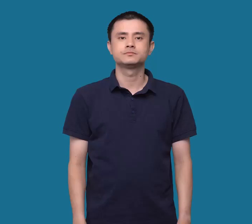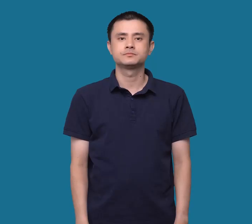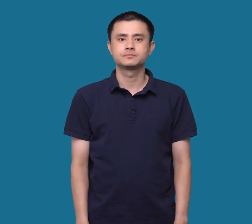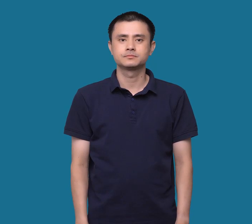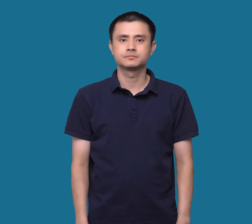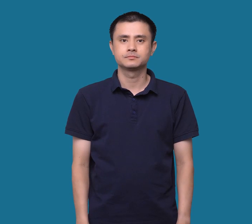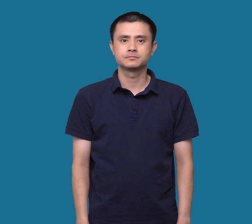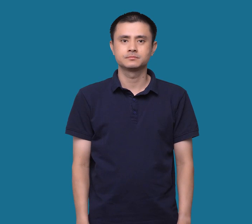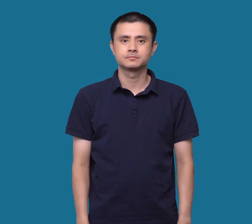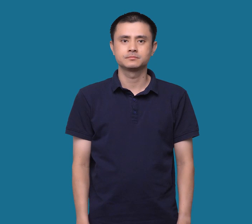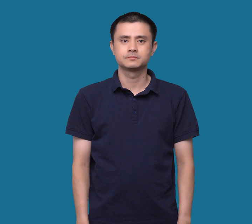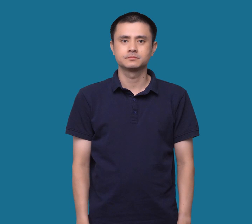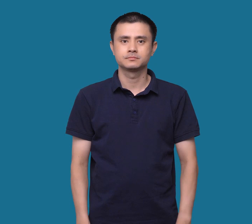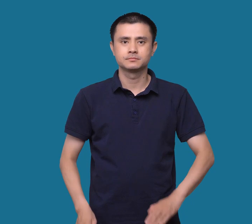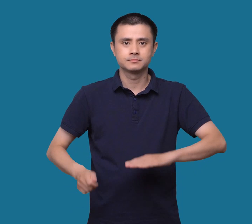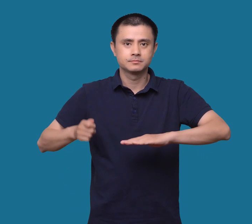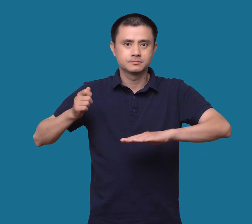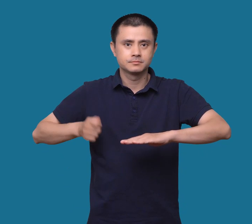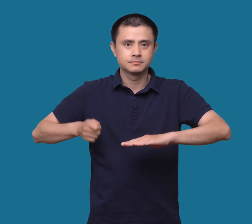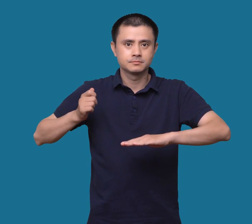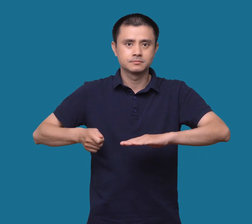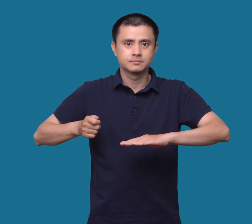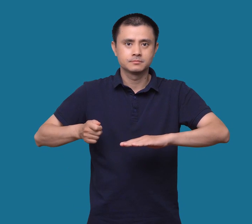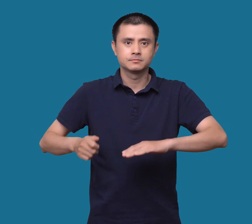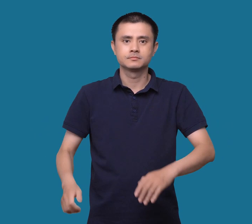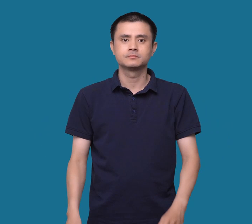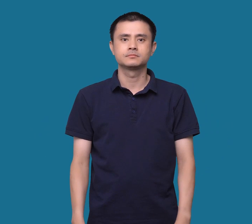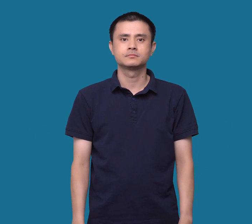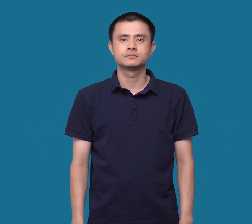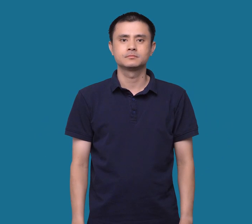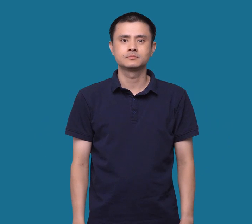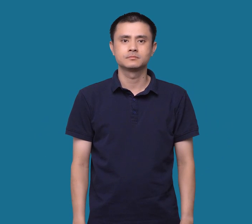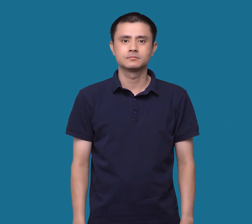toà án